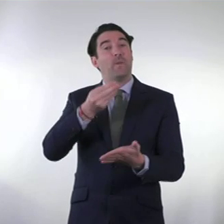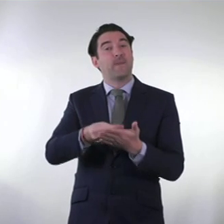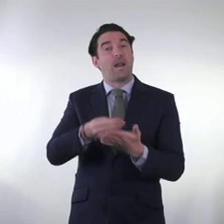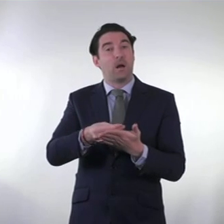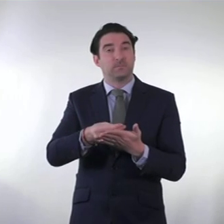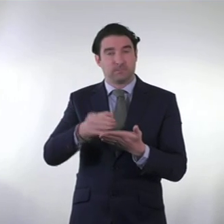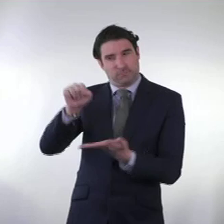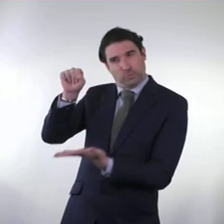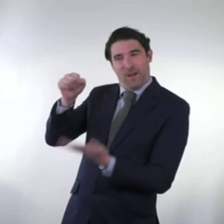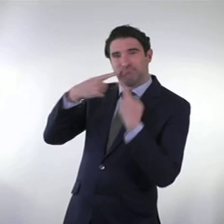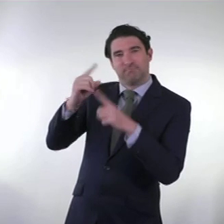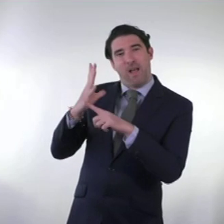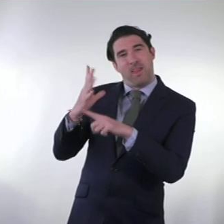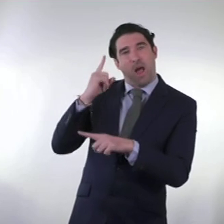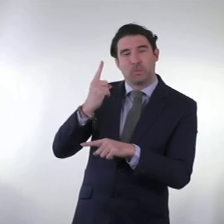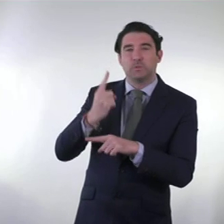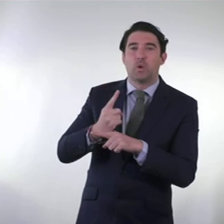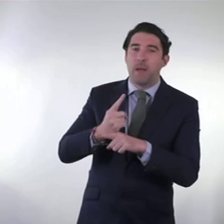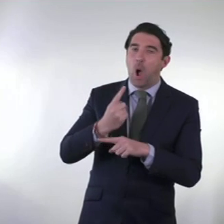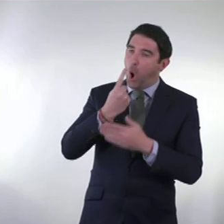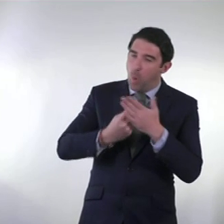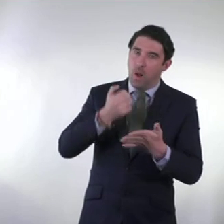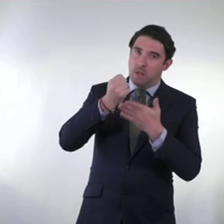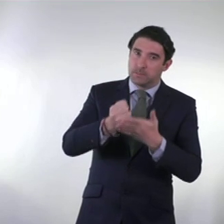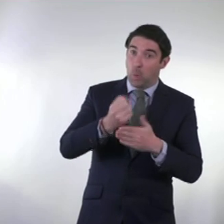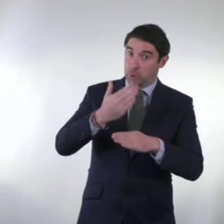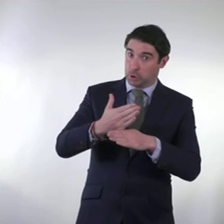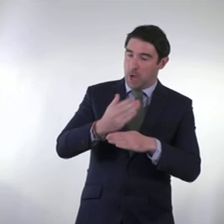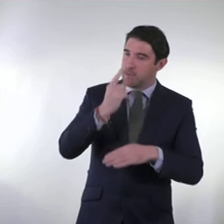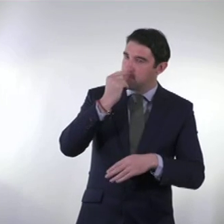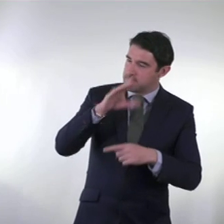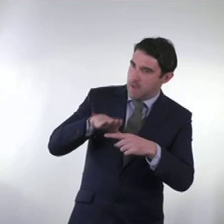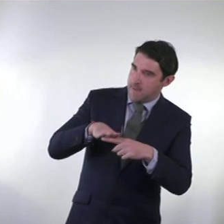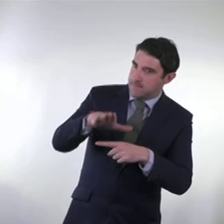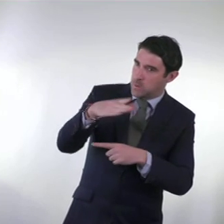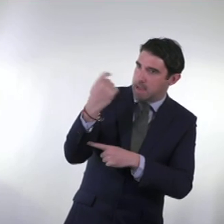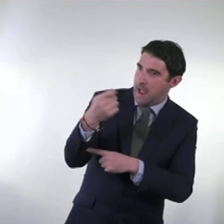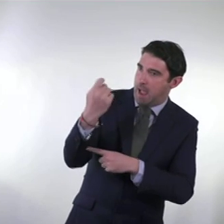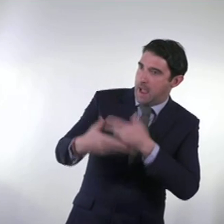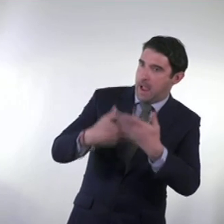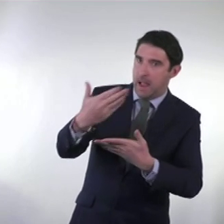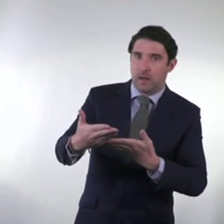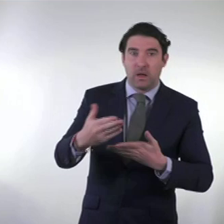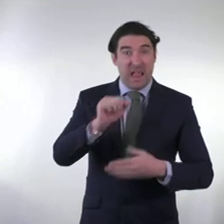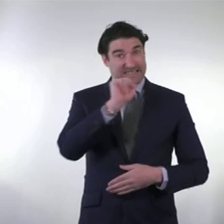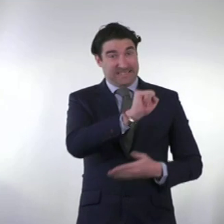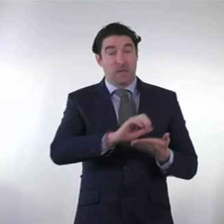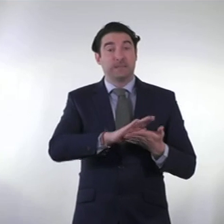The vacancies for new jobs just do not exist and the training scheme the Prime Minister announced yesterday does not start until April.